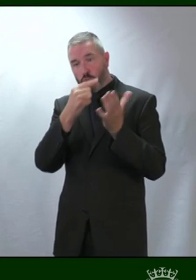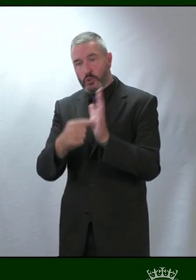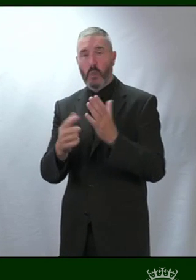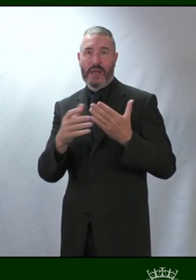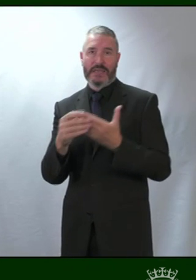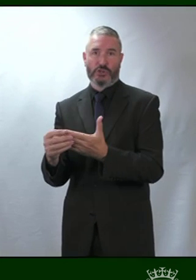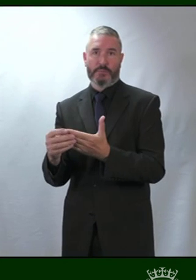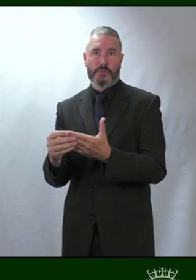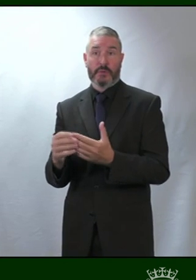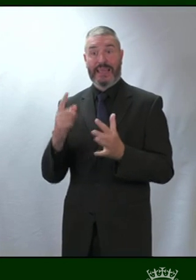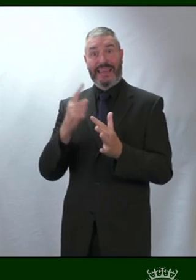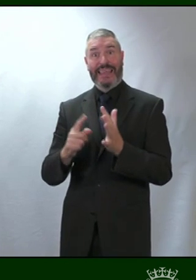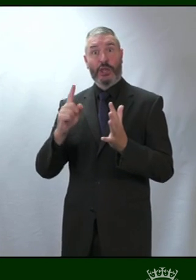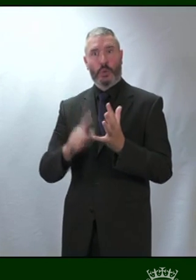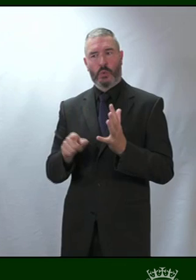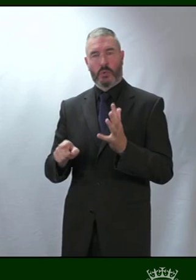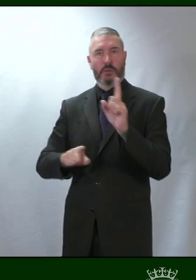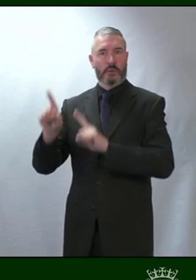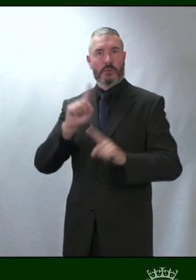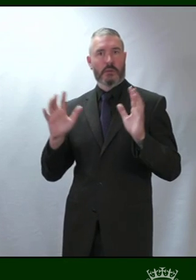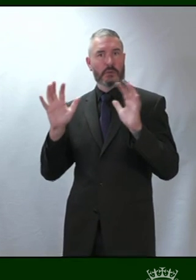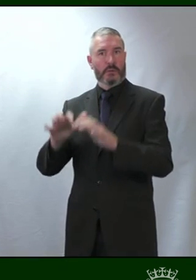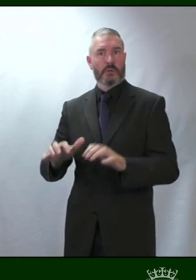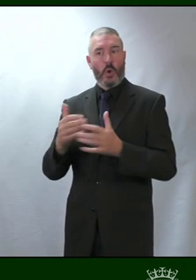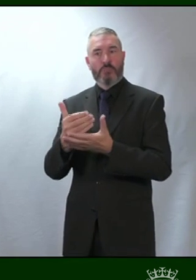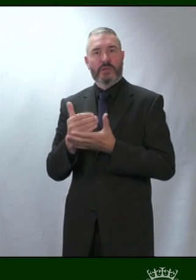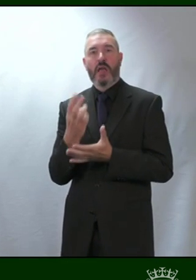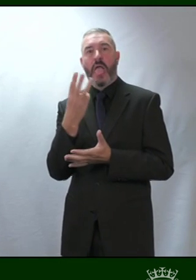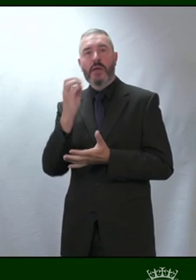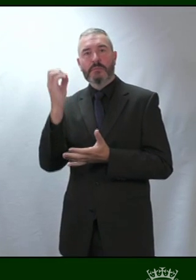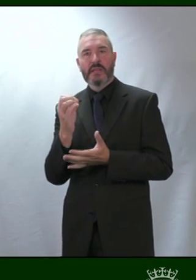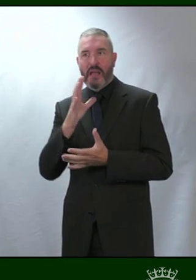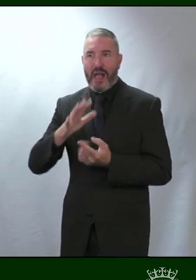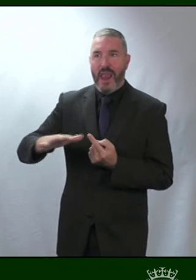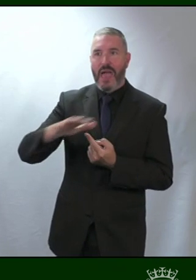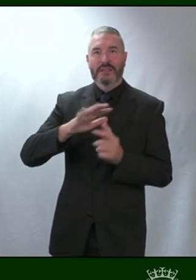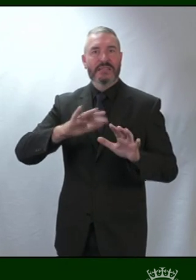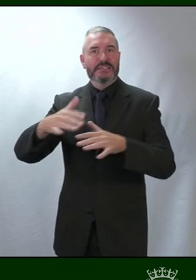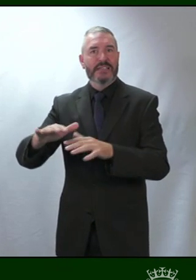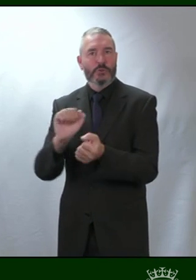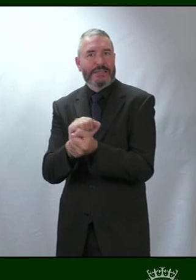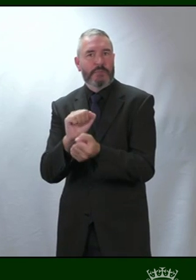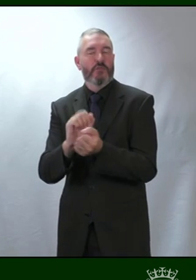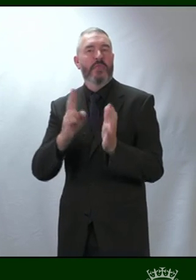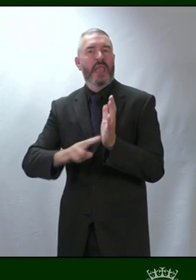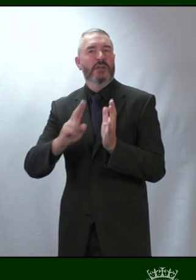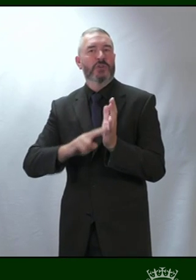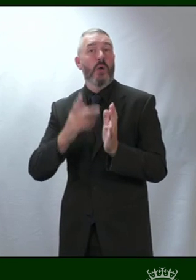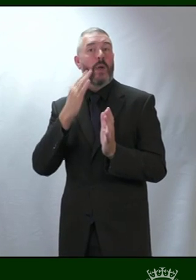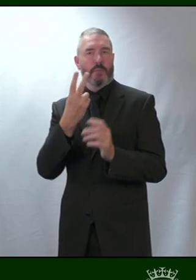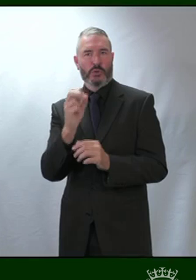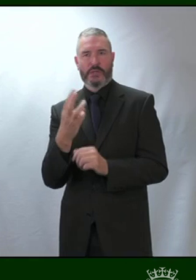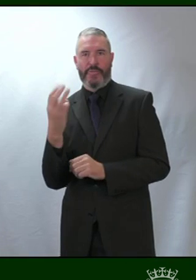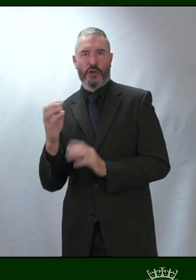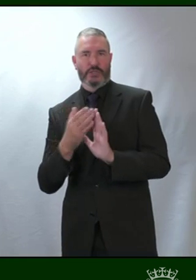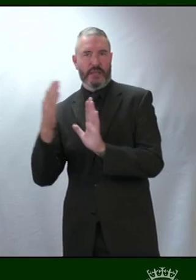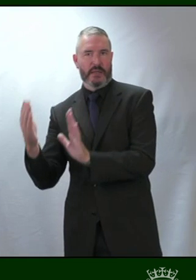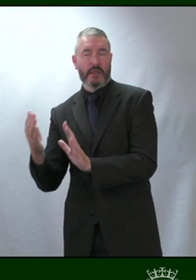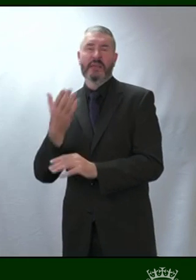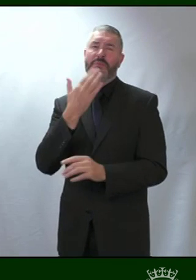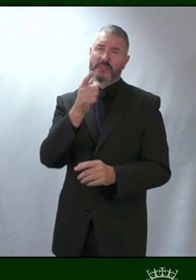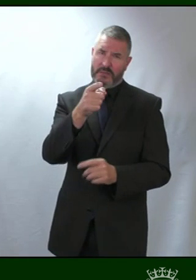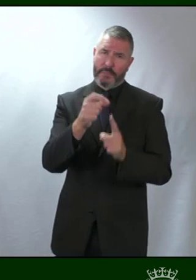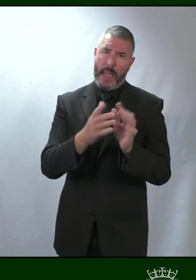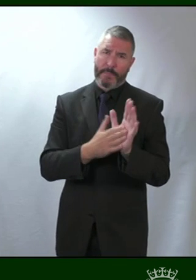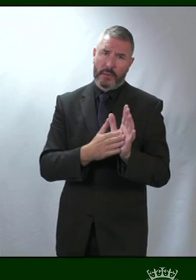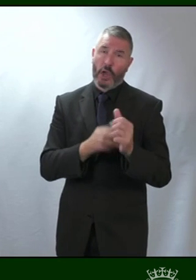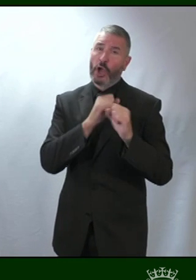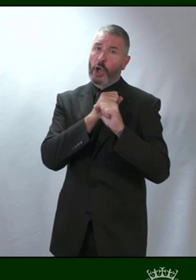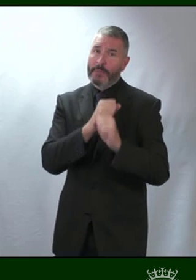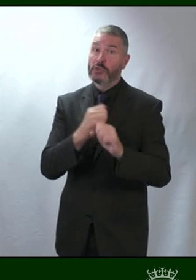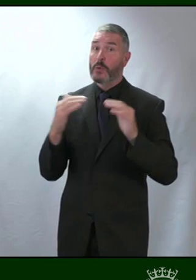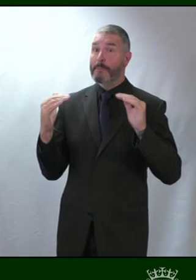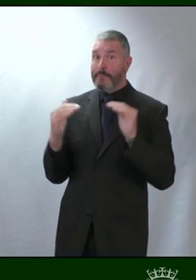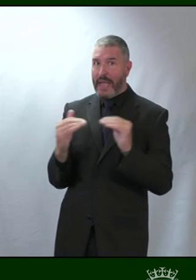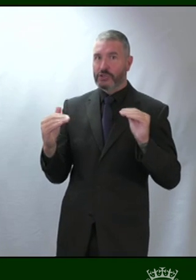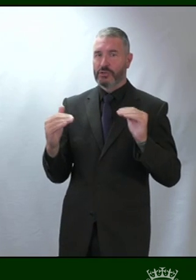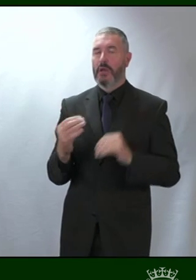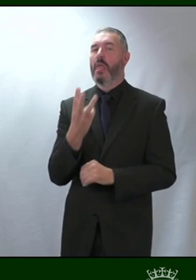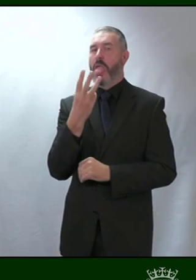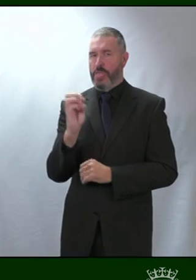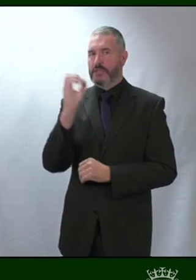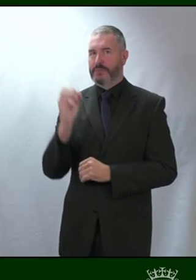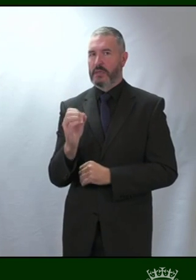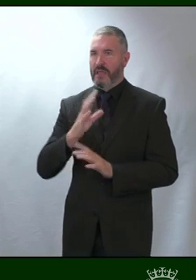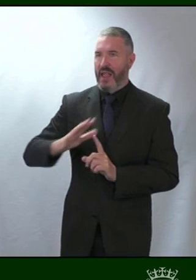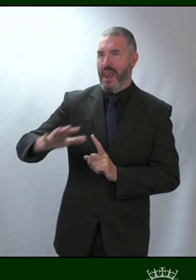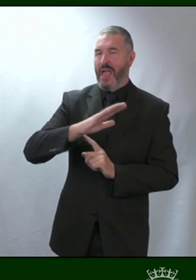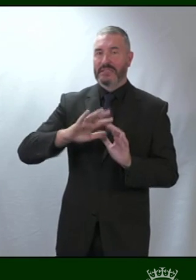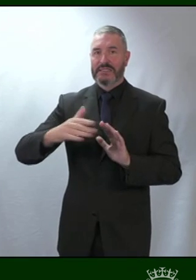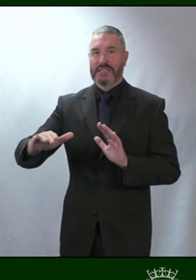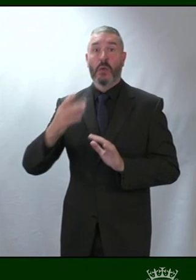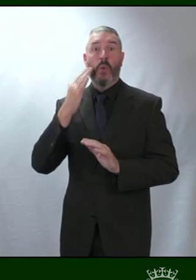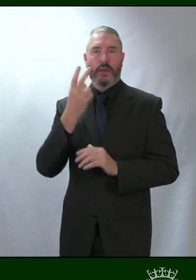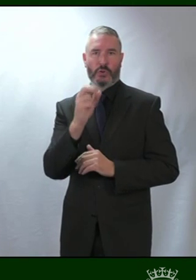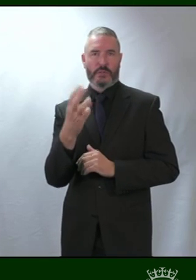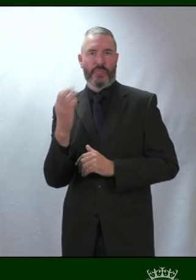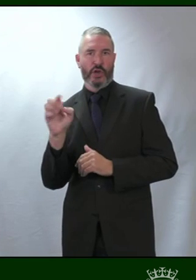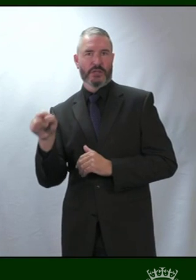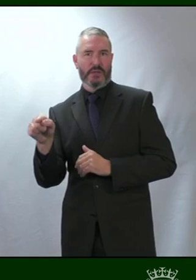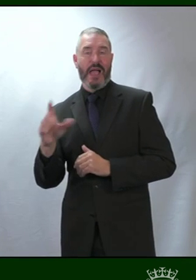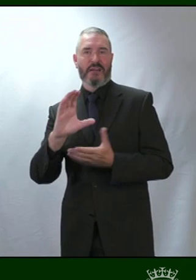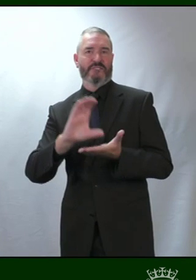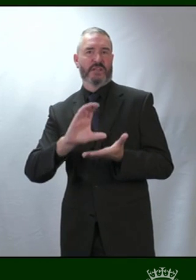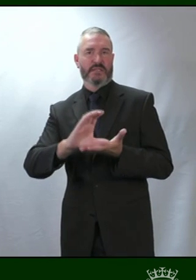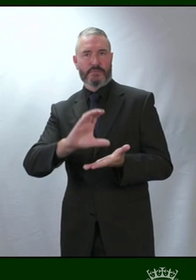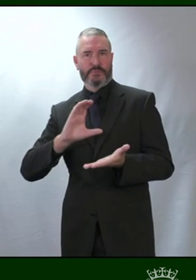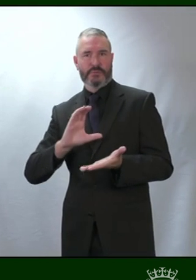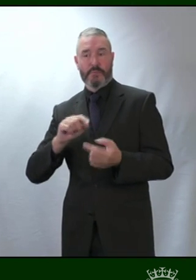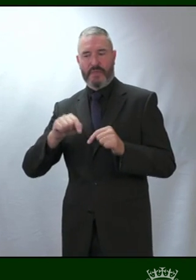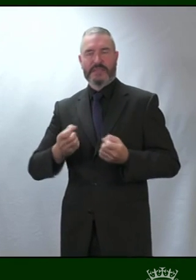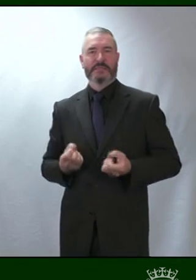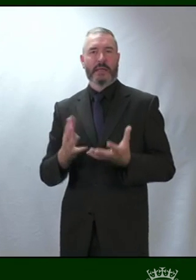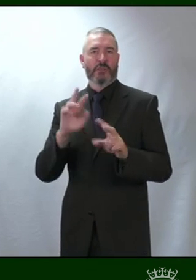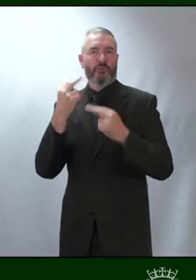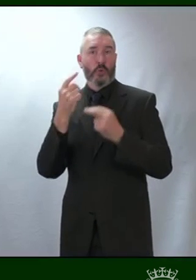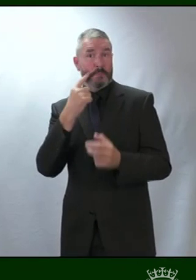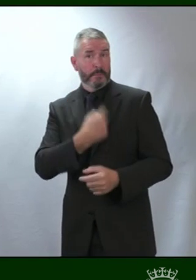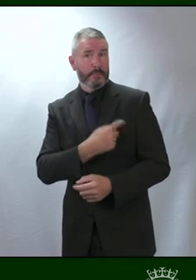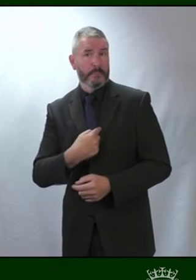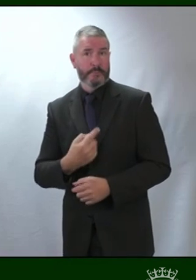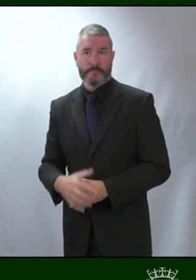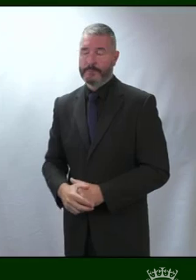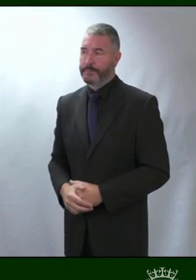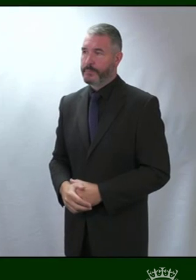The EU’s biodiversity summit aims to protect a minimum of 30% of land and sea for nature by 2030, so will the Prime Minister commit now at least to match that goal of 30% of land and sea for nature by 2030 and deliver the funding via the forthcoming spending review?